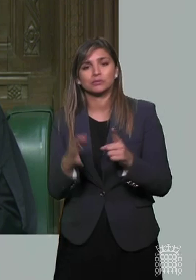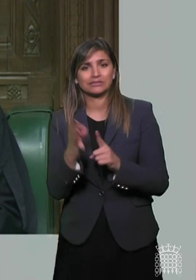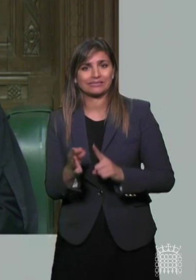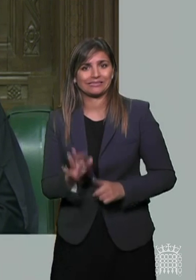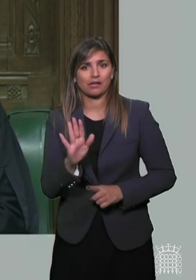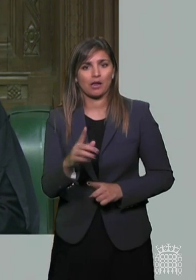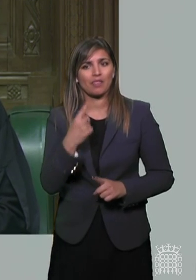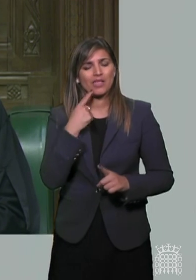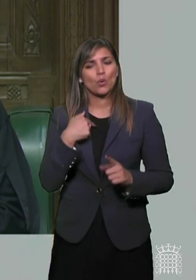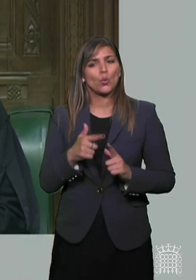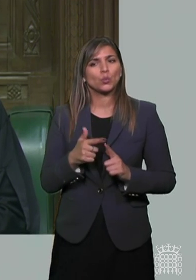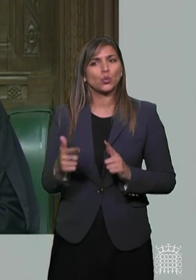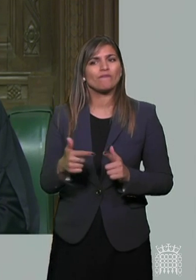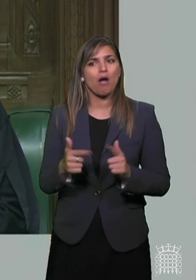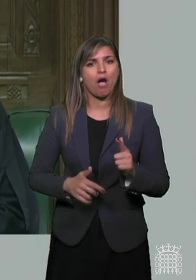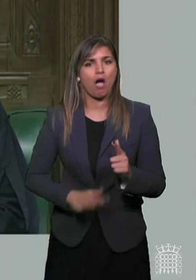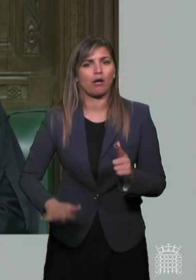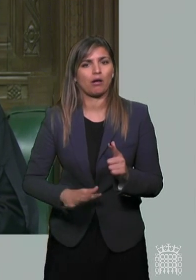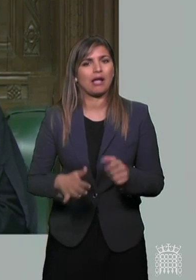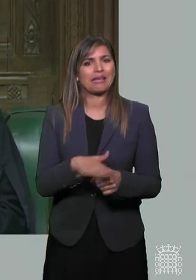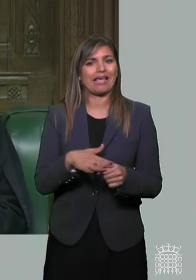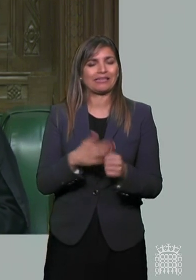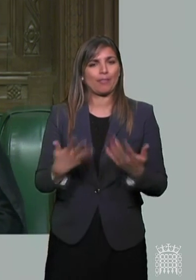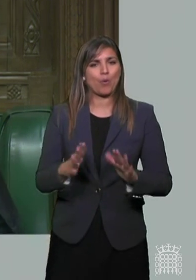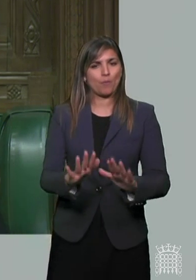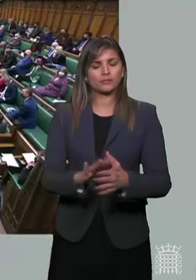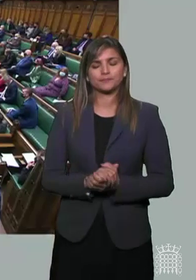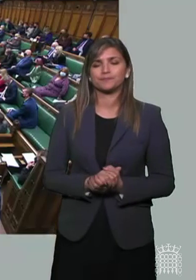I think we have gone a little bit too far into what the case is at the moment.